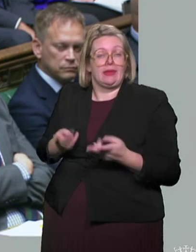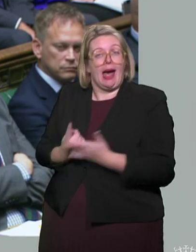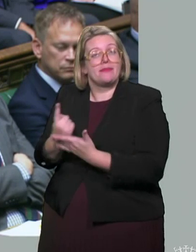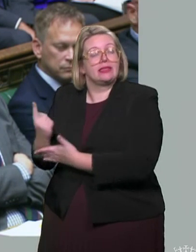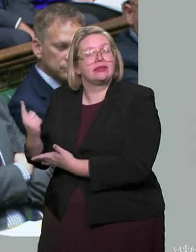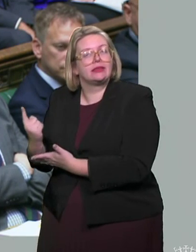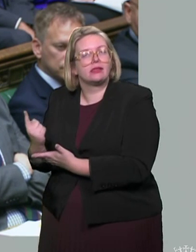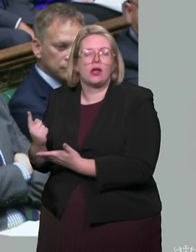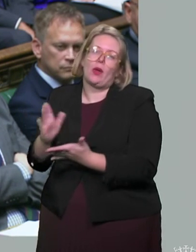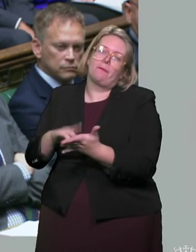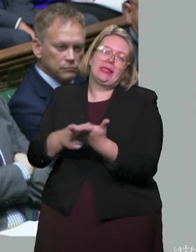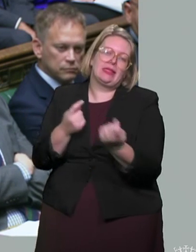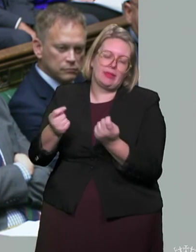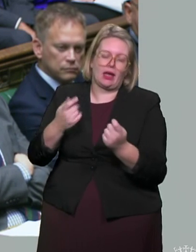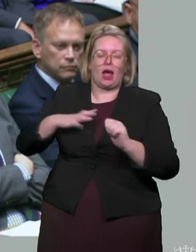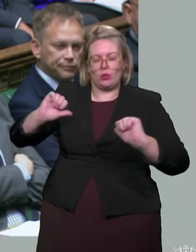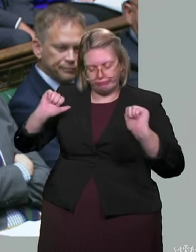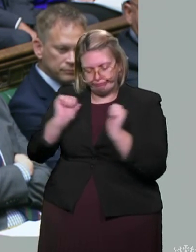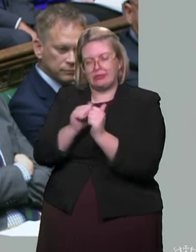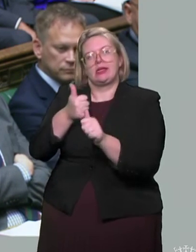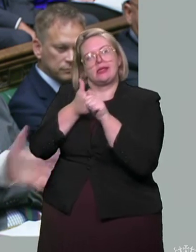I thoroughly echo, support and concur with what